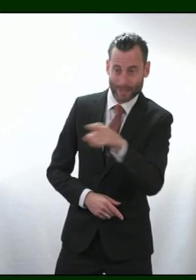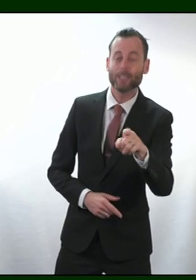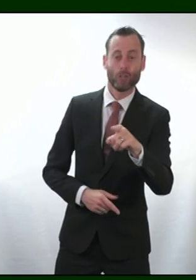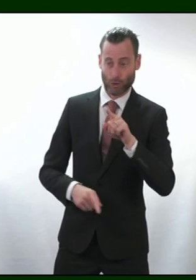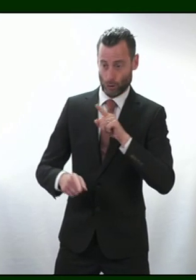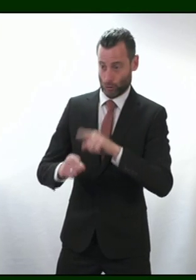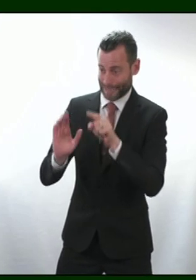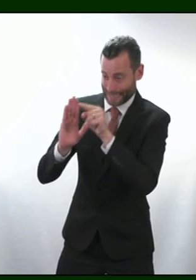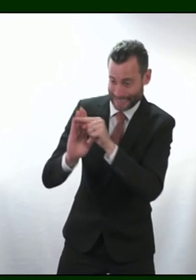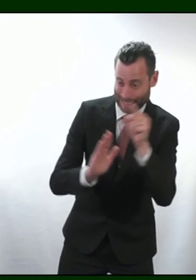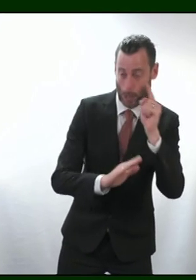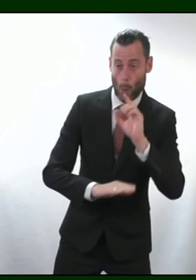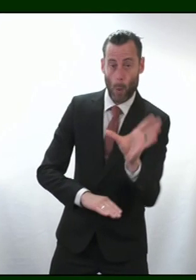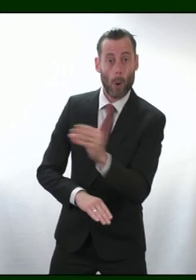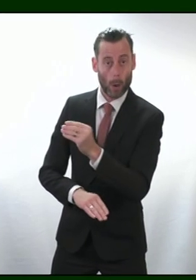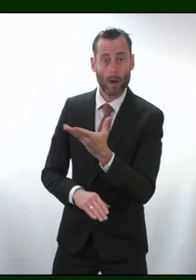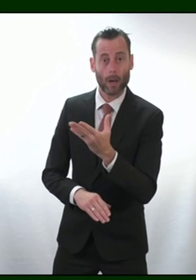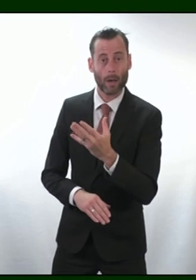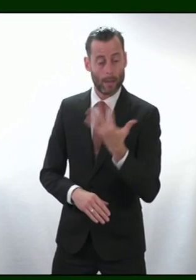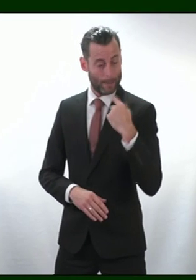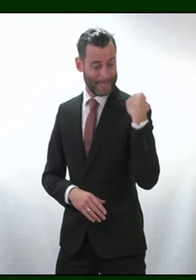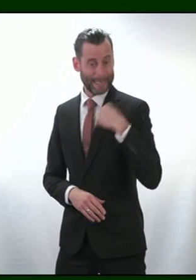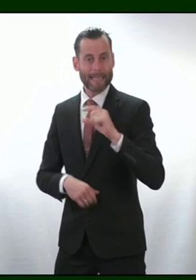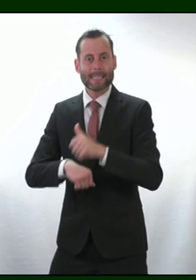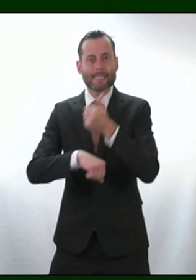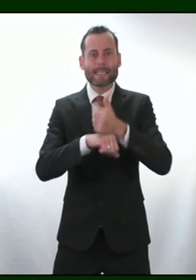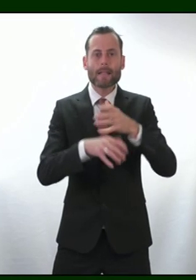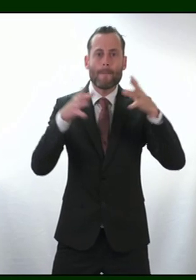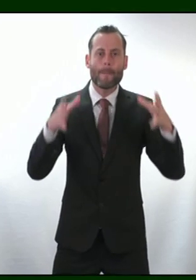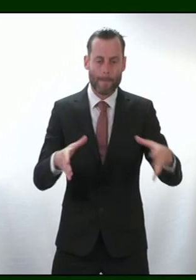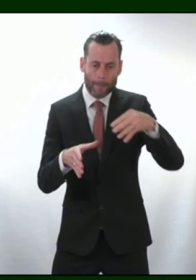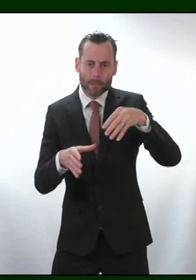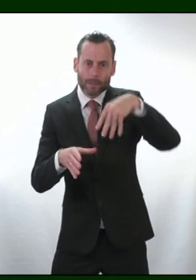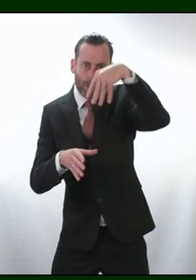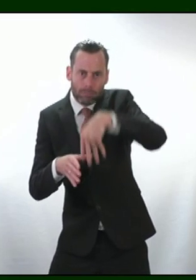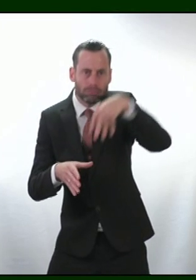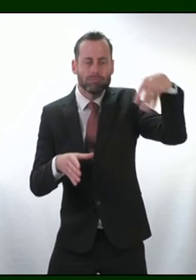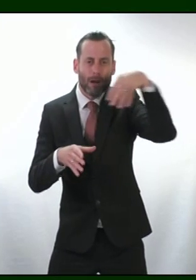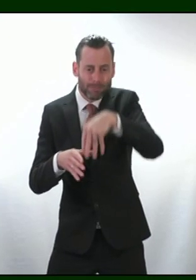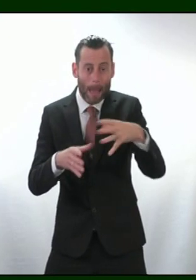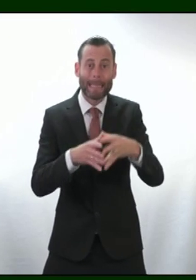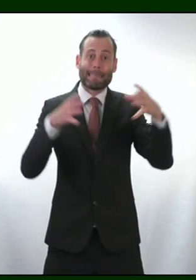Just in the past couple of weeks, we have increased the capacity of our testing systems by 10%.